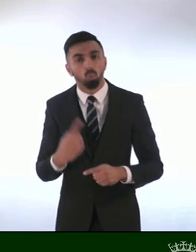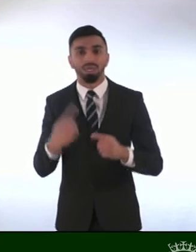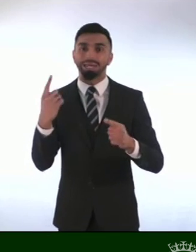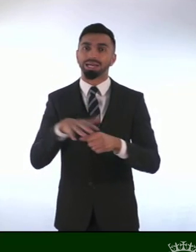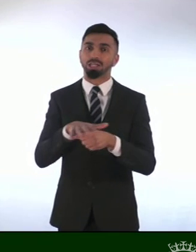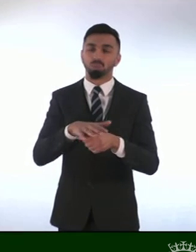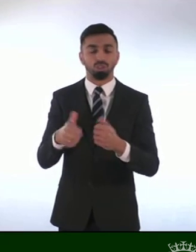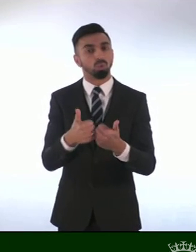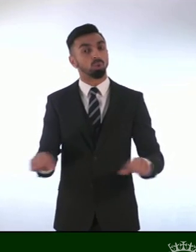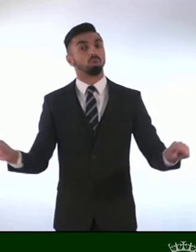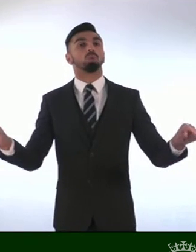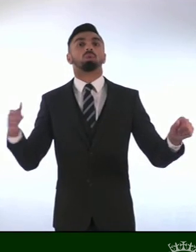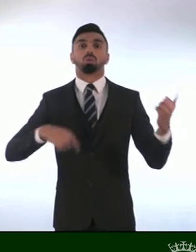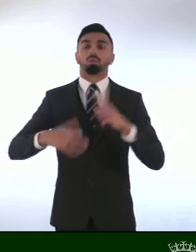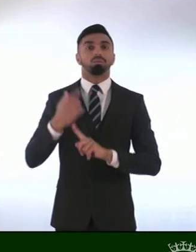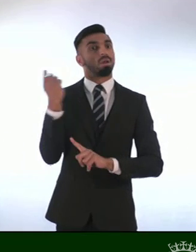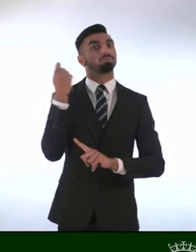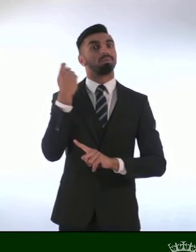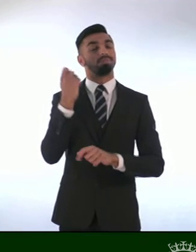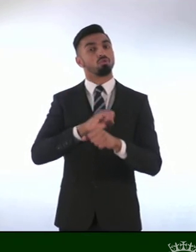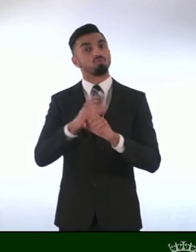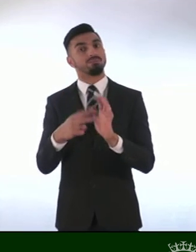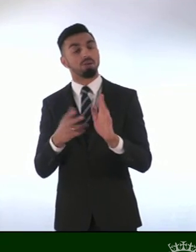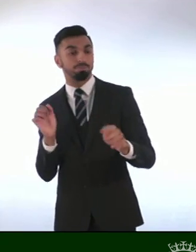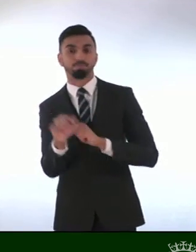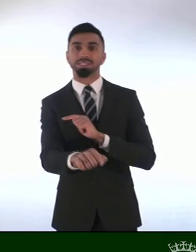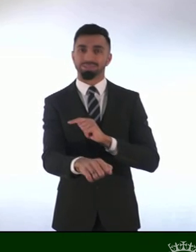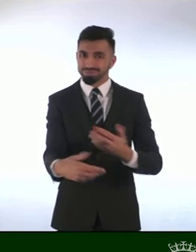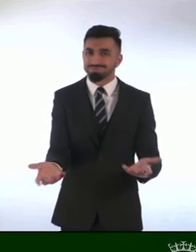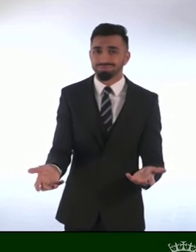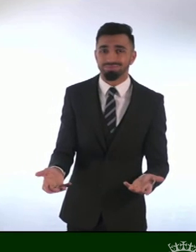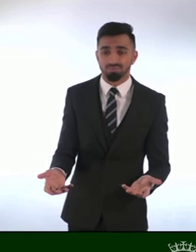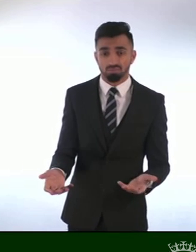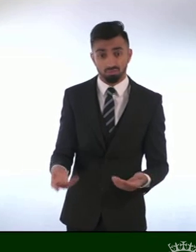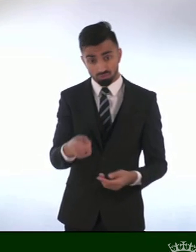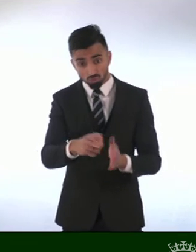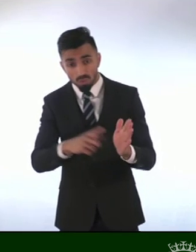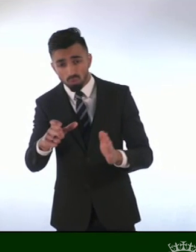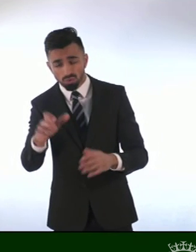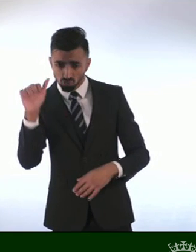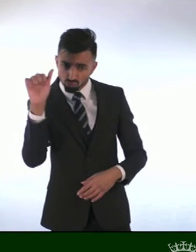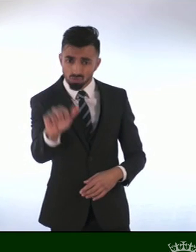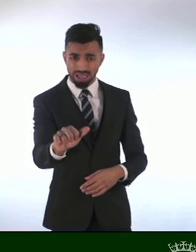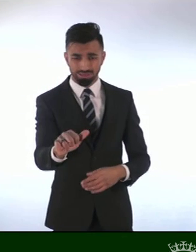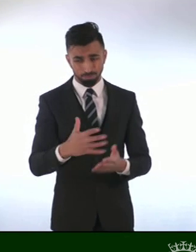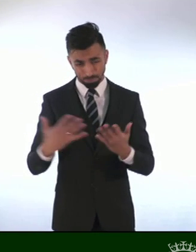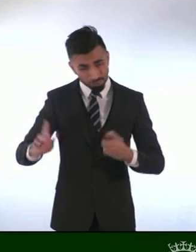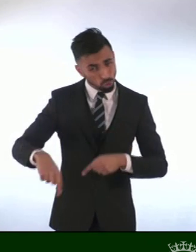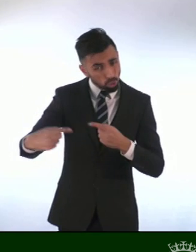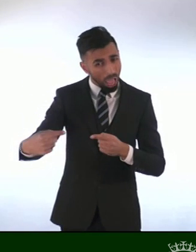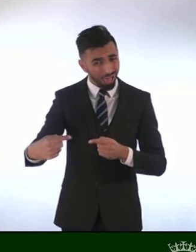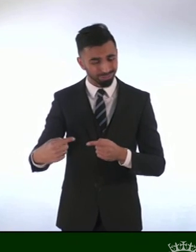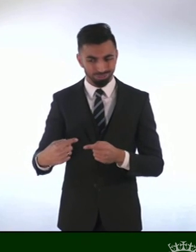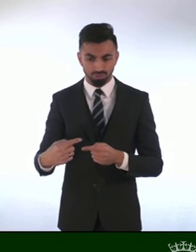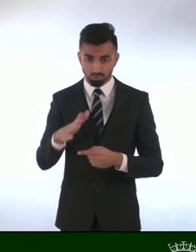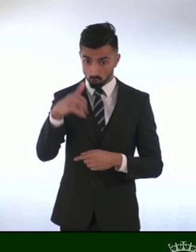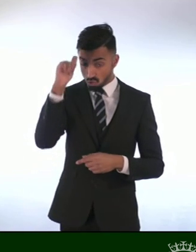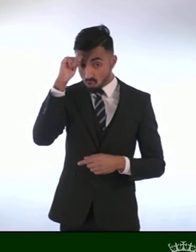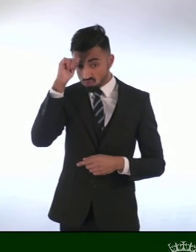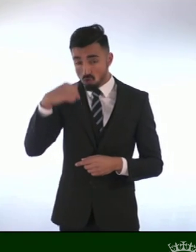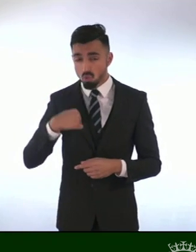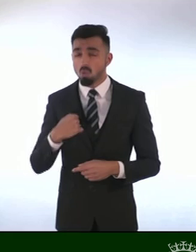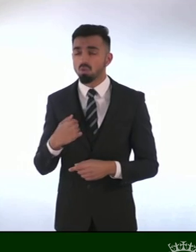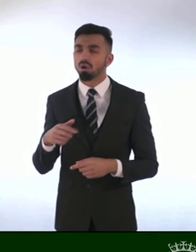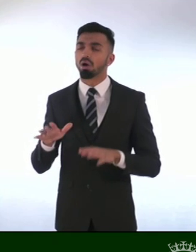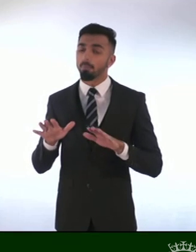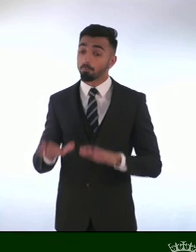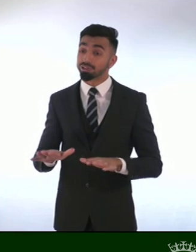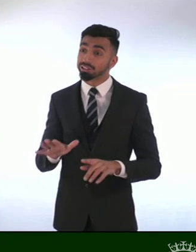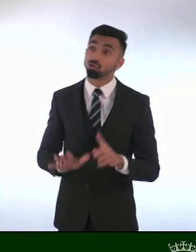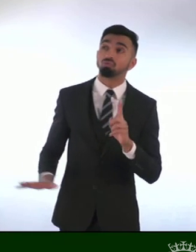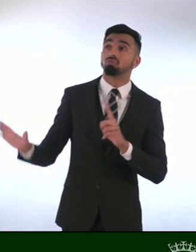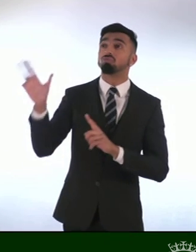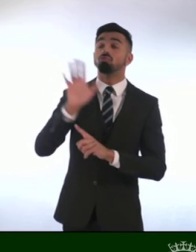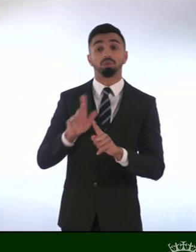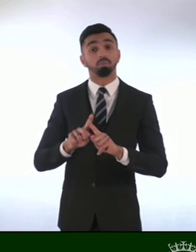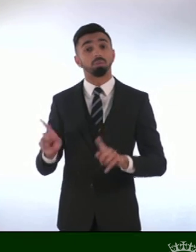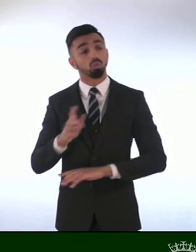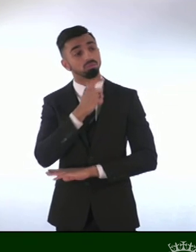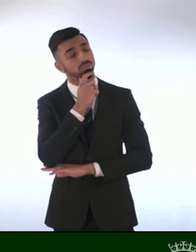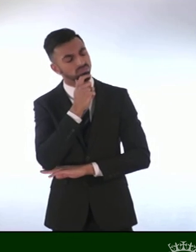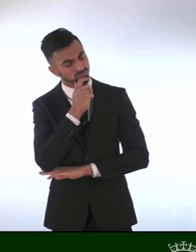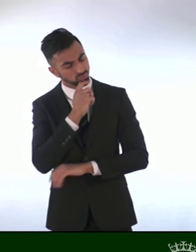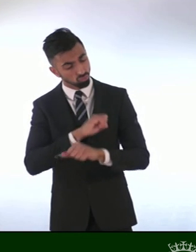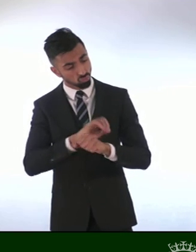Be in no doubt that—the right honourable Gentleman is absolutely right—this is an enormous challenge for this country, but I think the people of this country understand what they need to do to beat it.